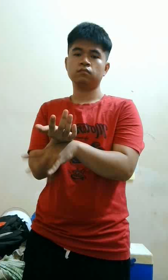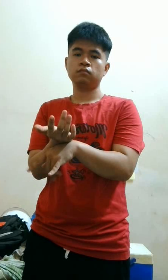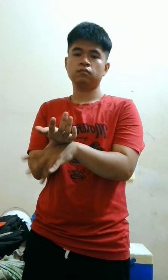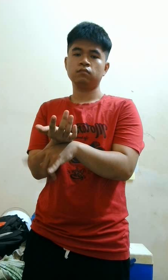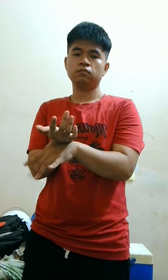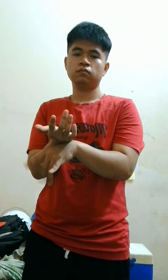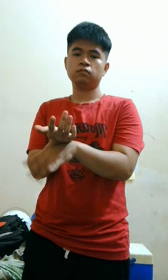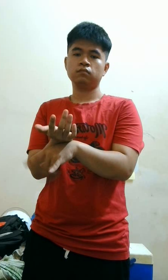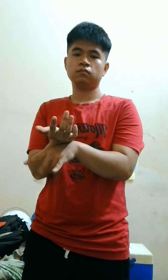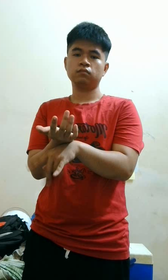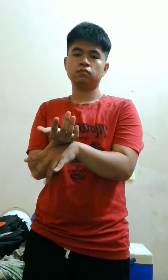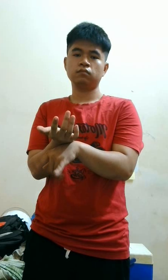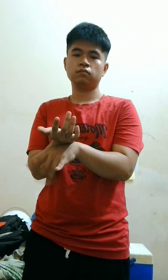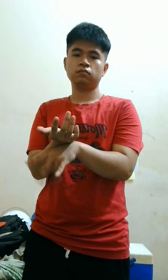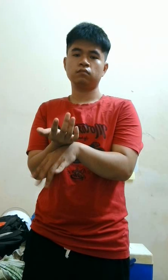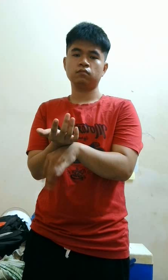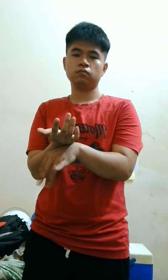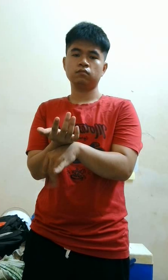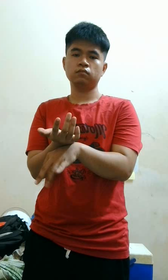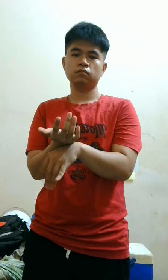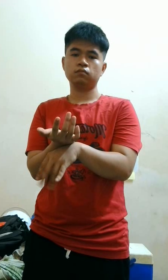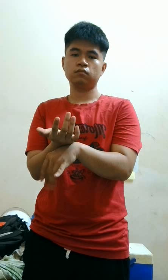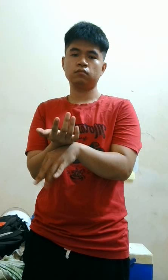ca phe